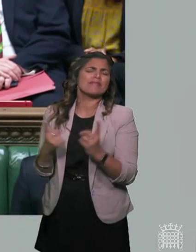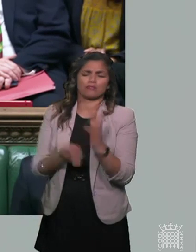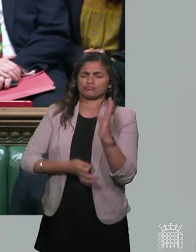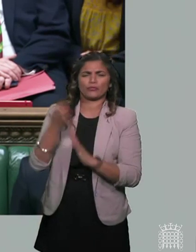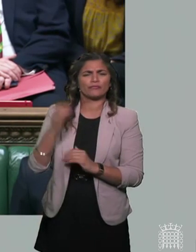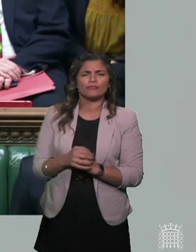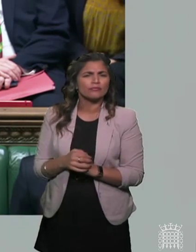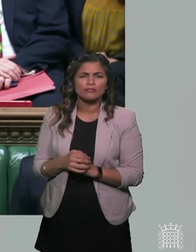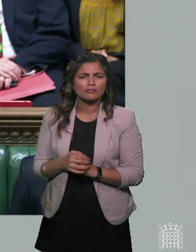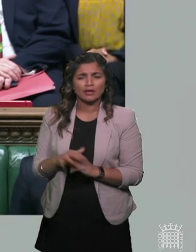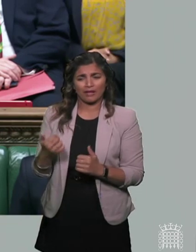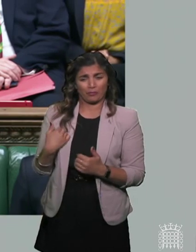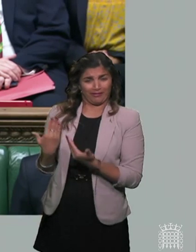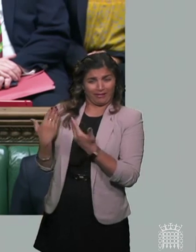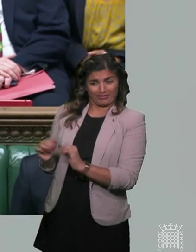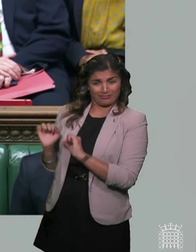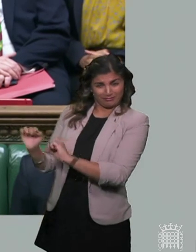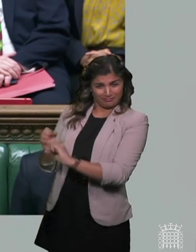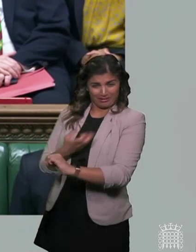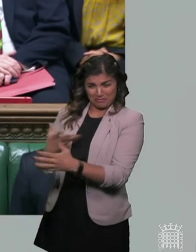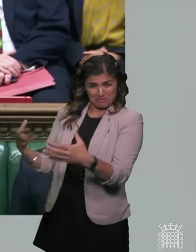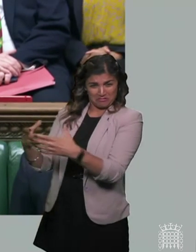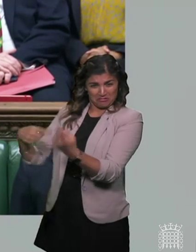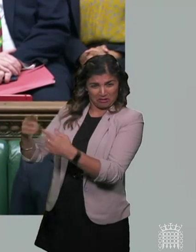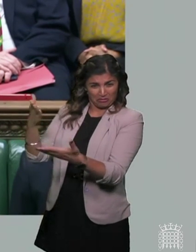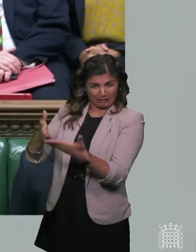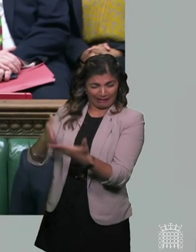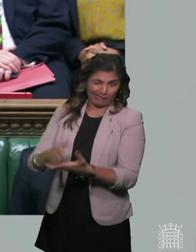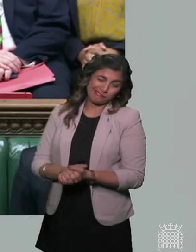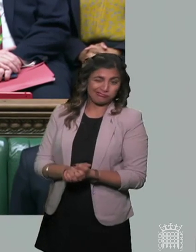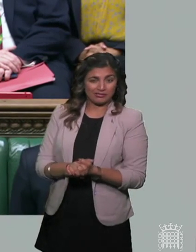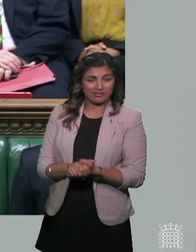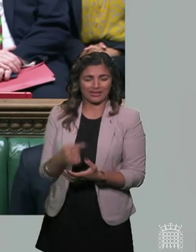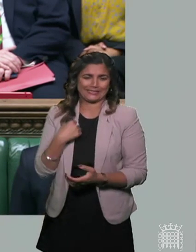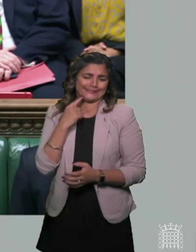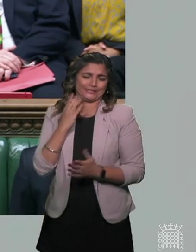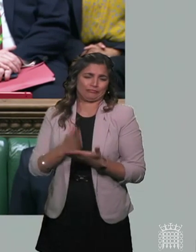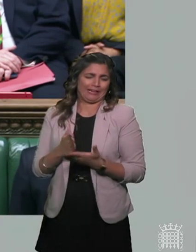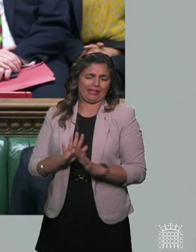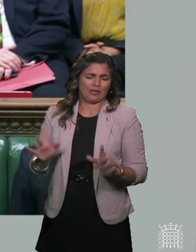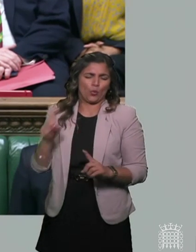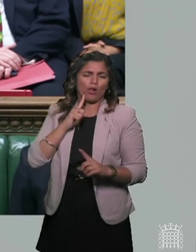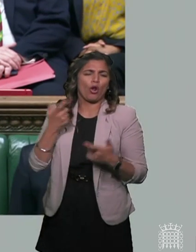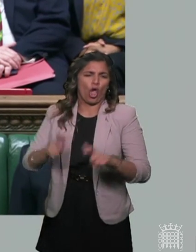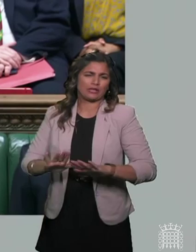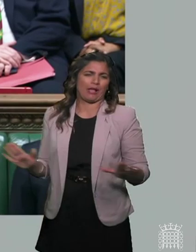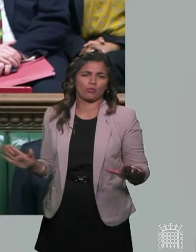If we had left it to the Leader of the Opposition, who is sadly not in his place, we would still be in lockdown.